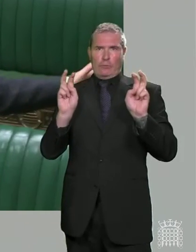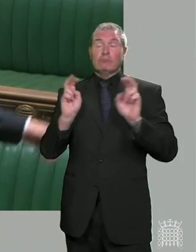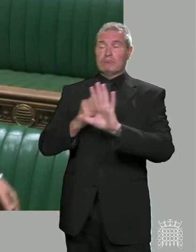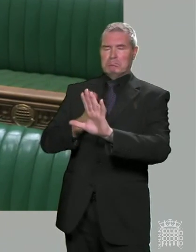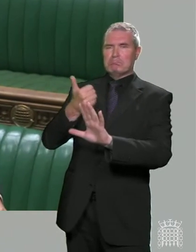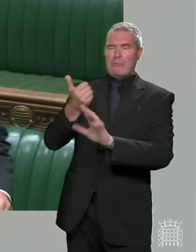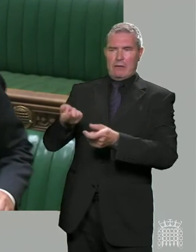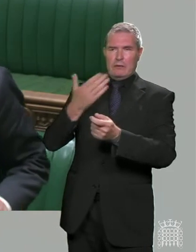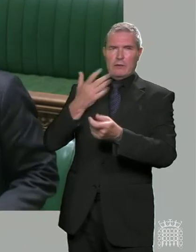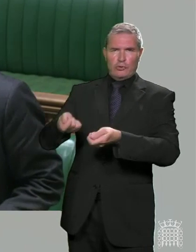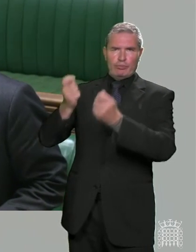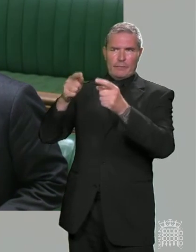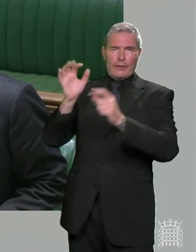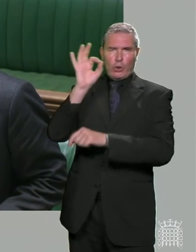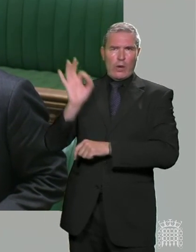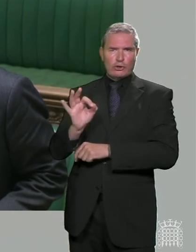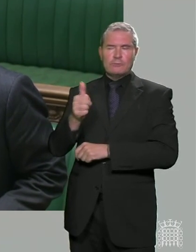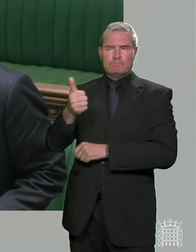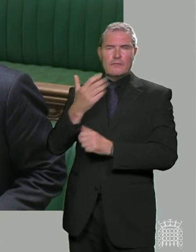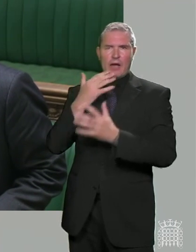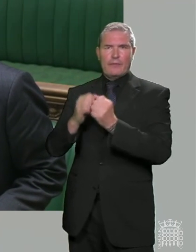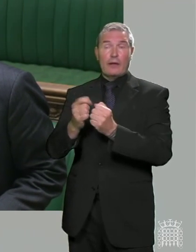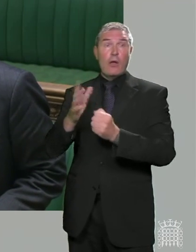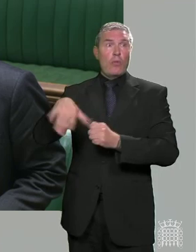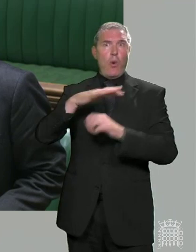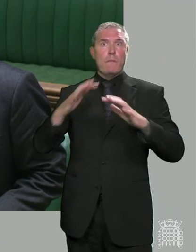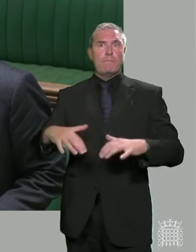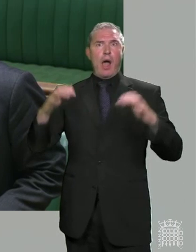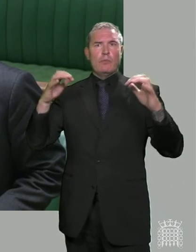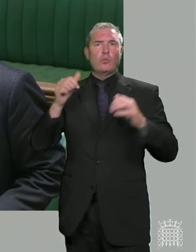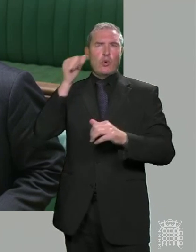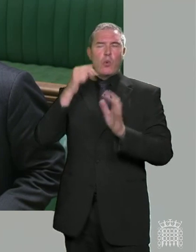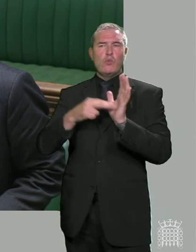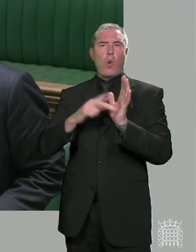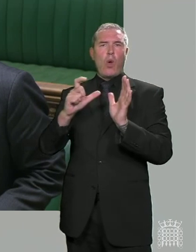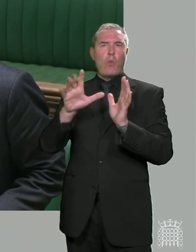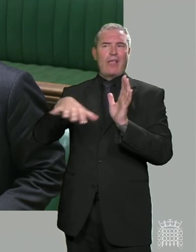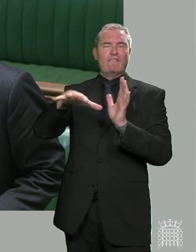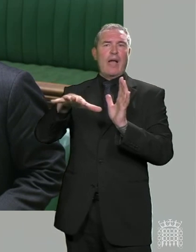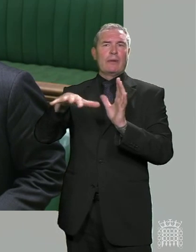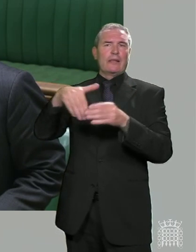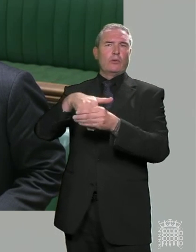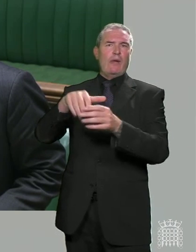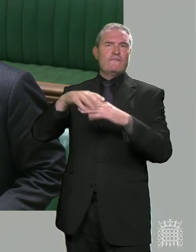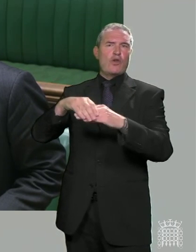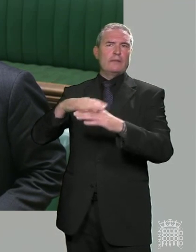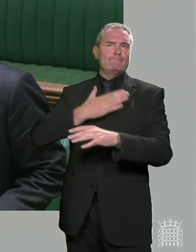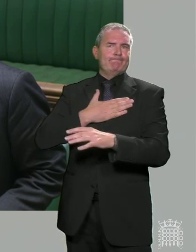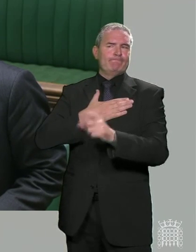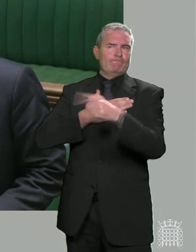I thank my honourable Friend, and I know that the whole House will be in sympathy with Noel Conway’s family and friends.